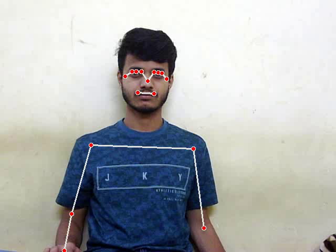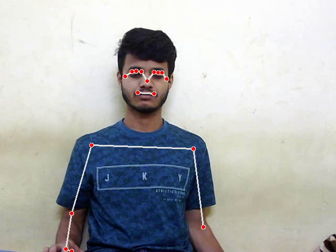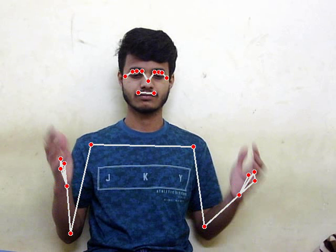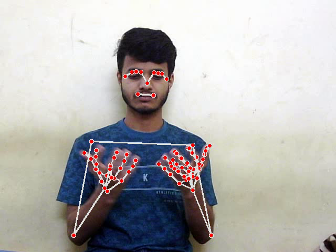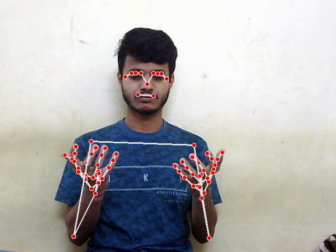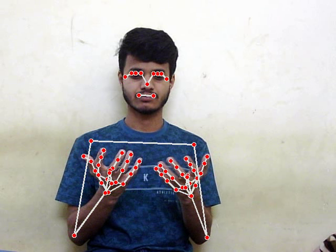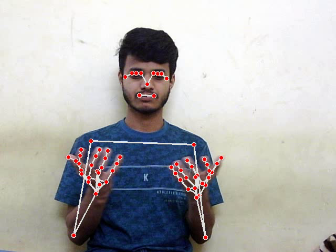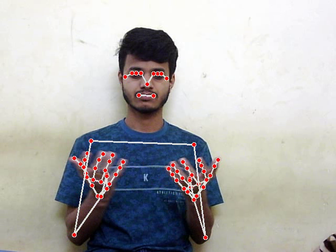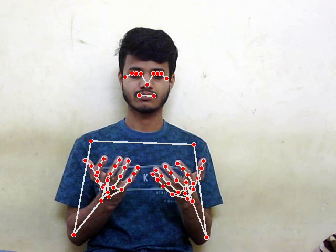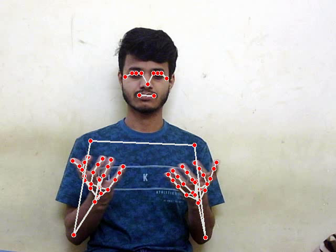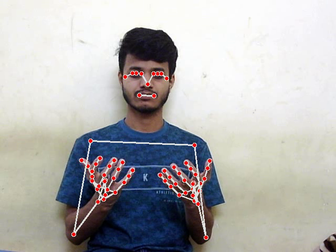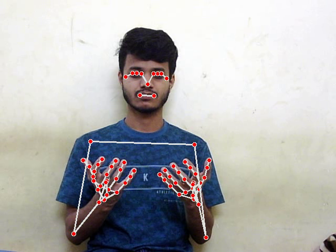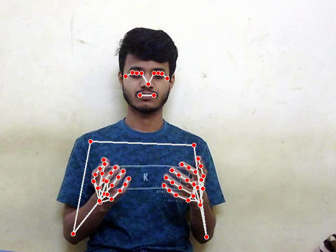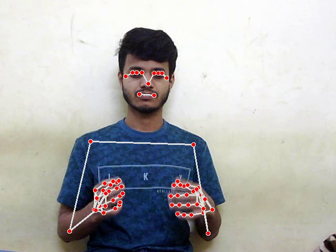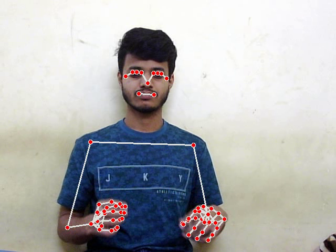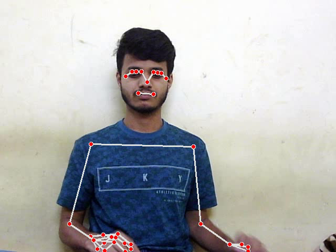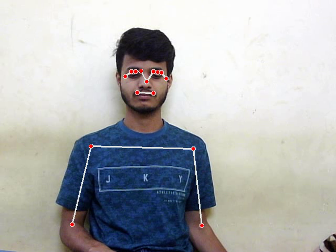what